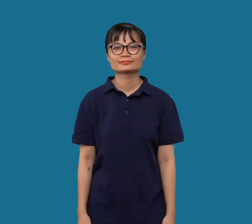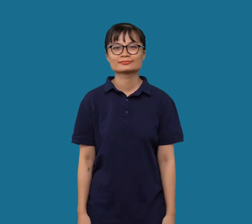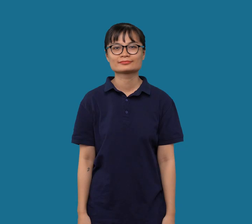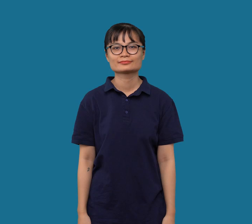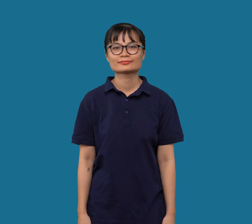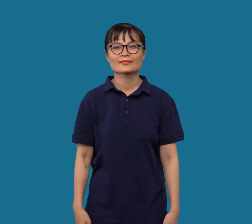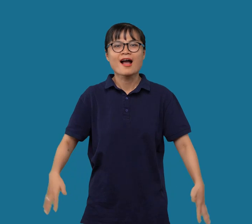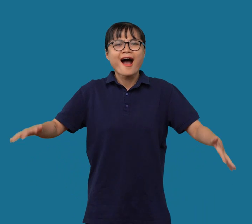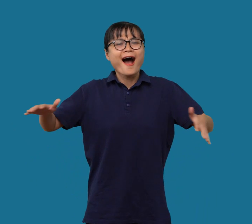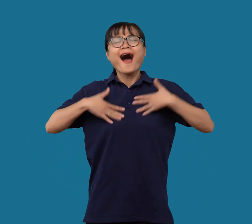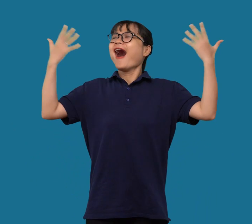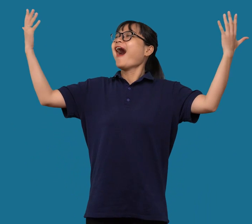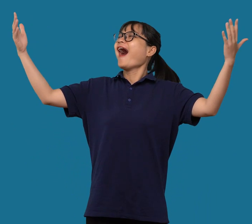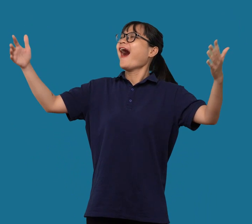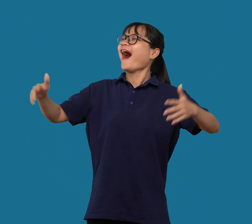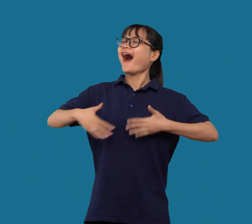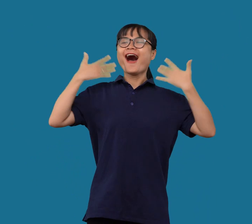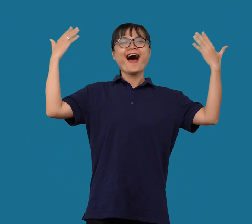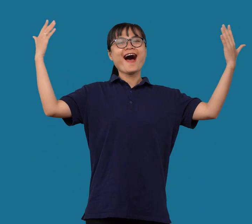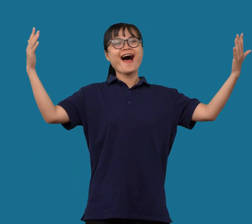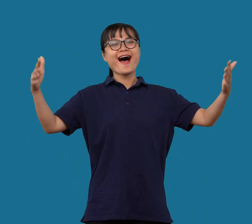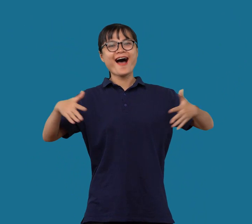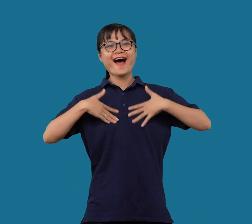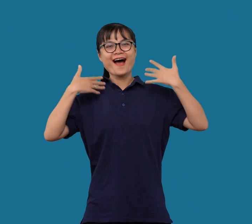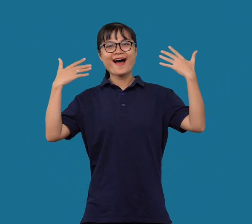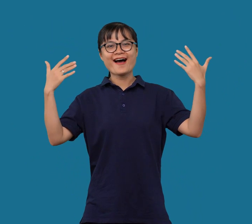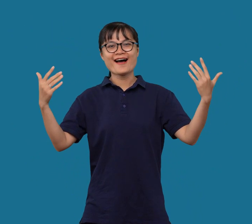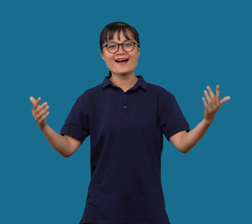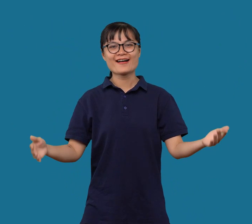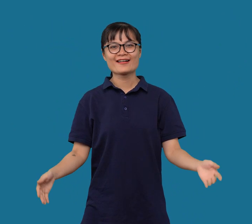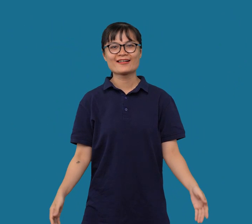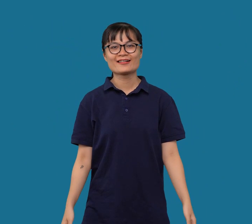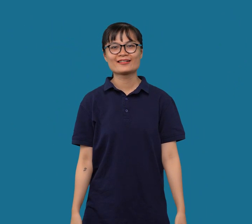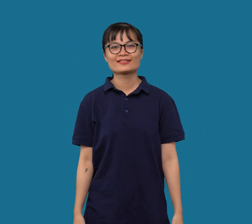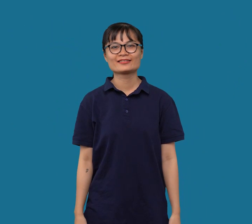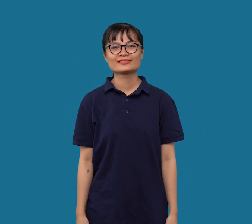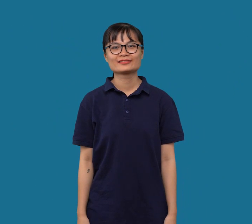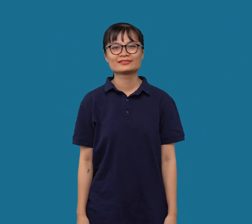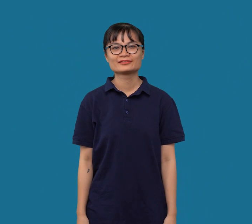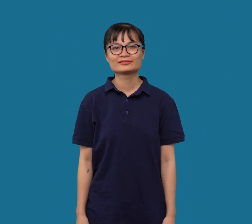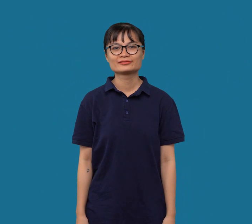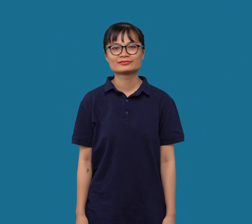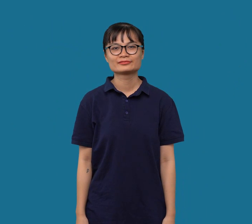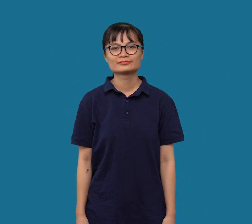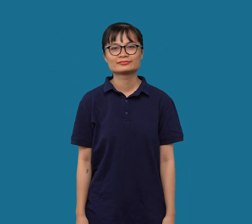vui sướng